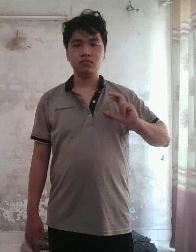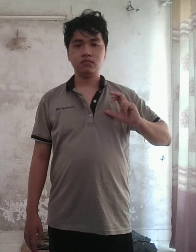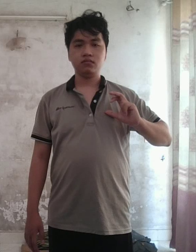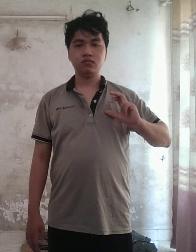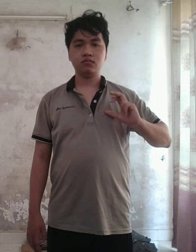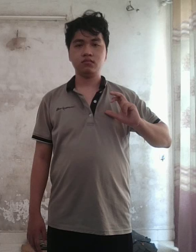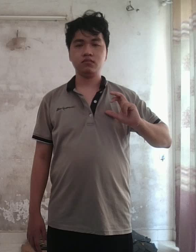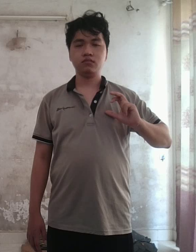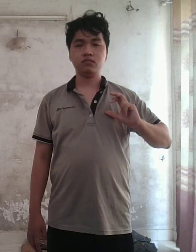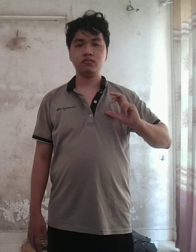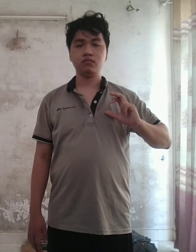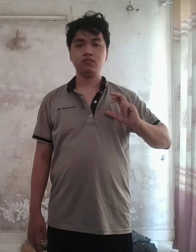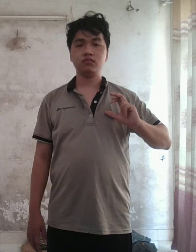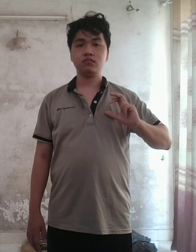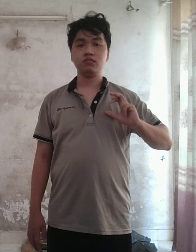giau co